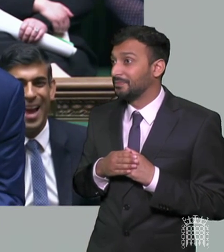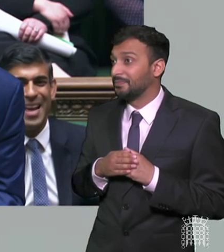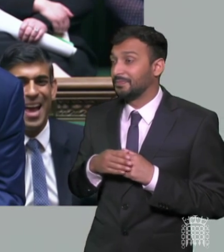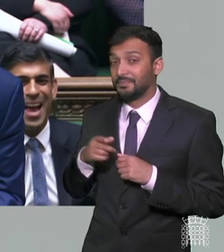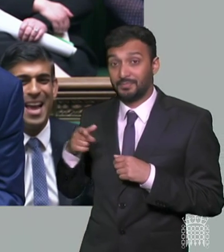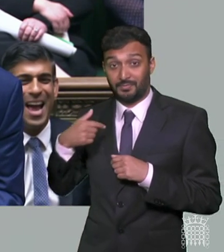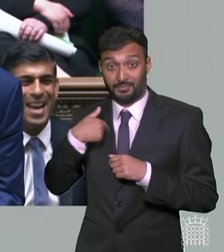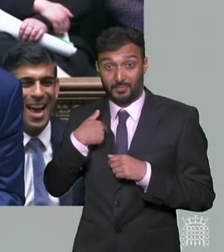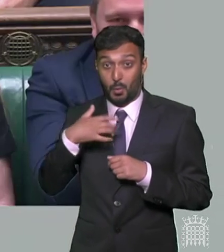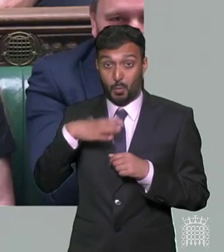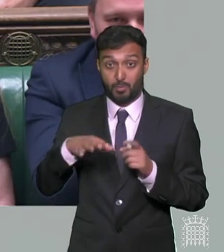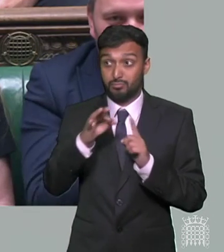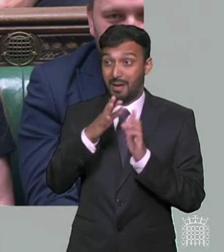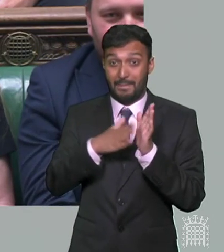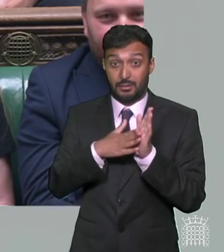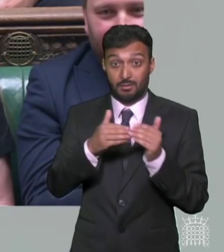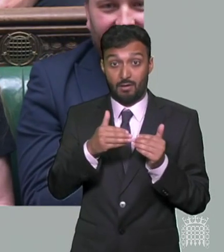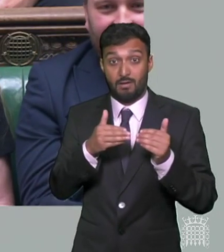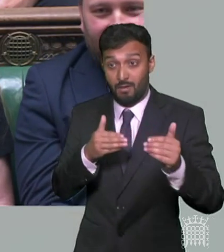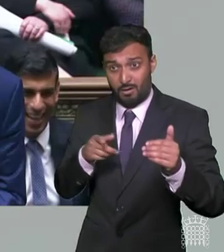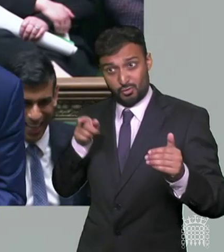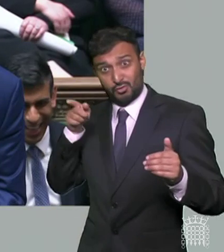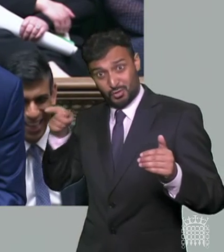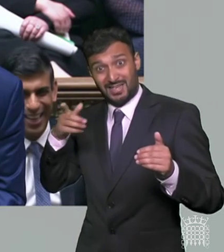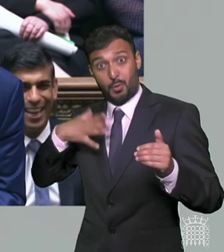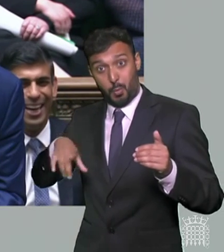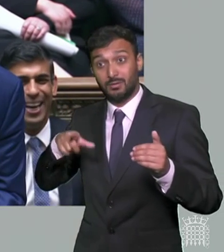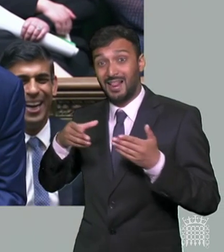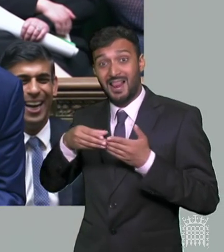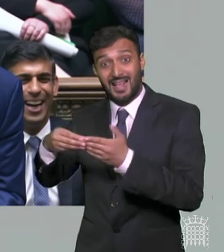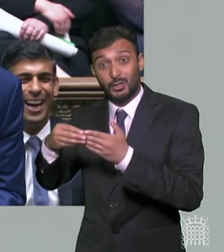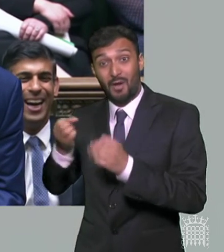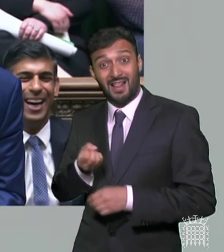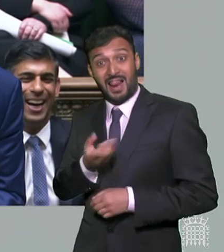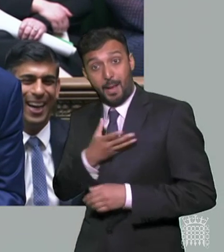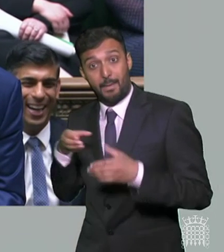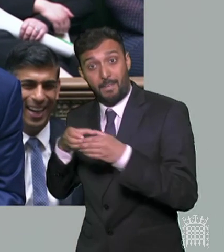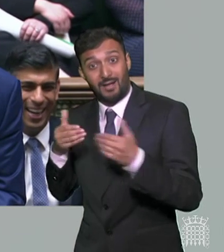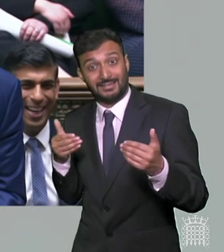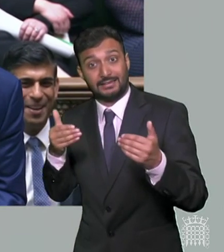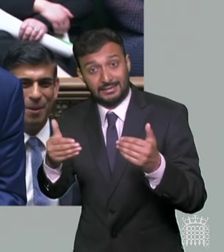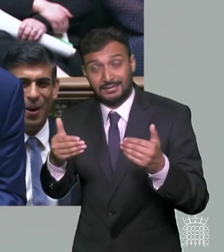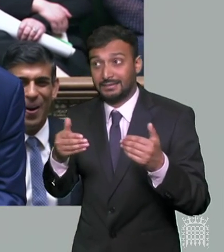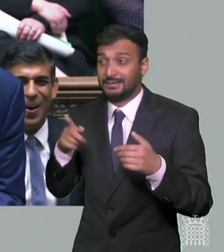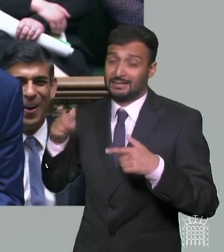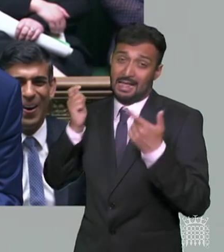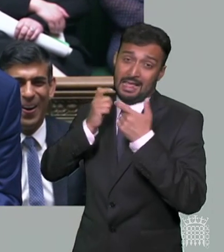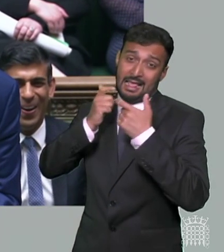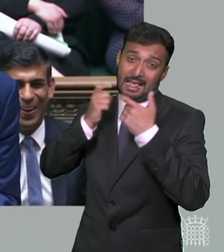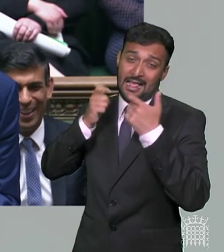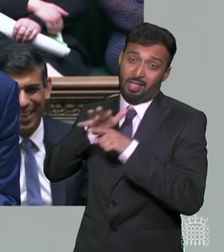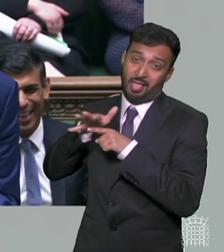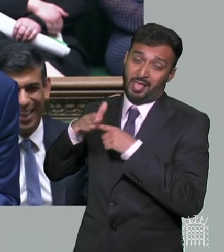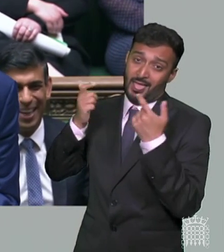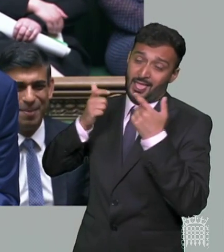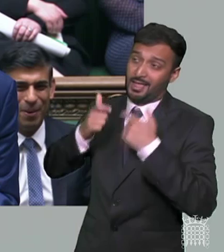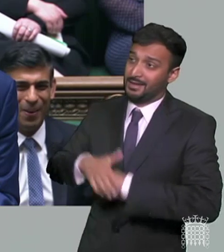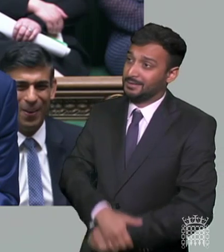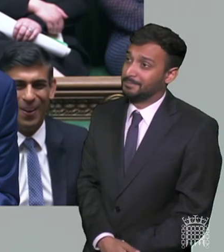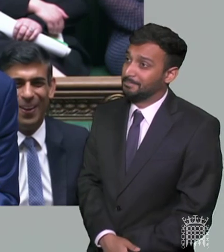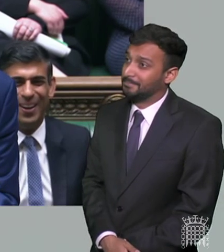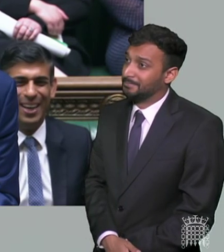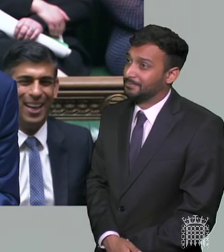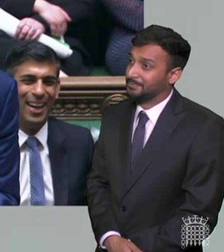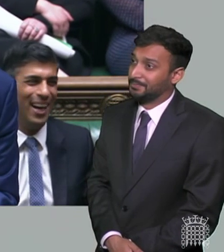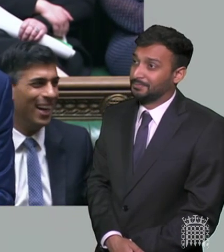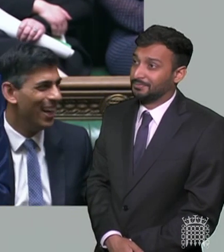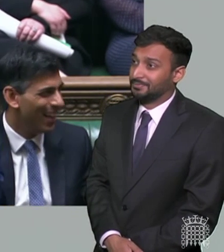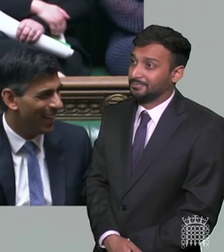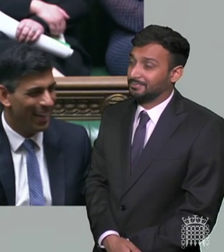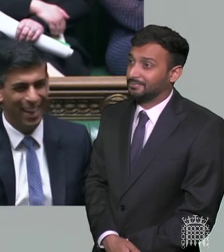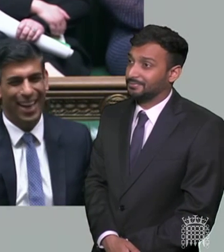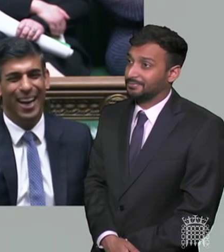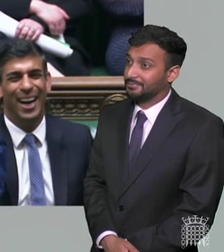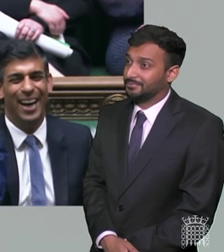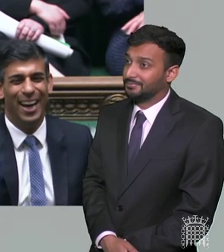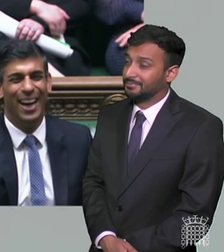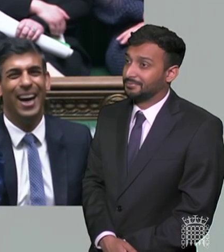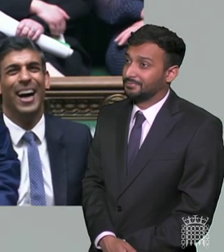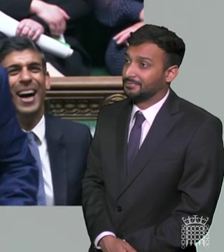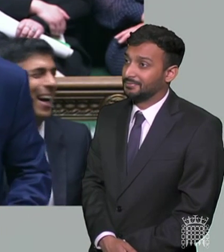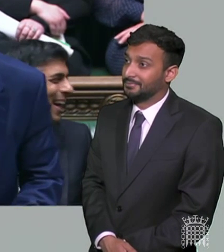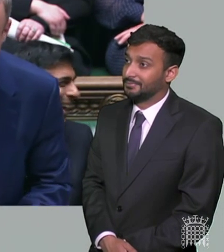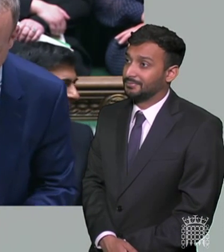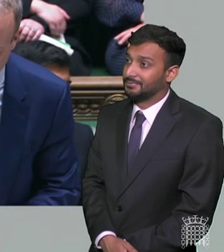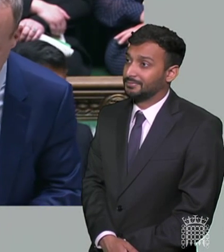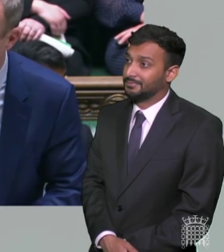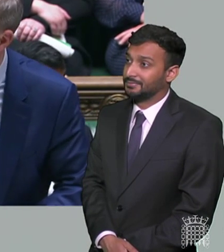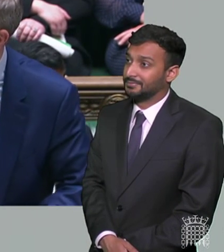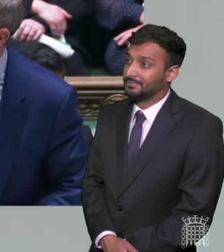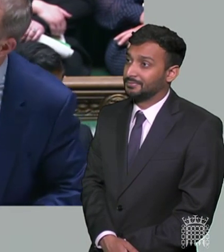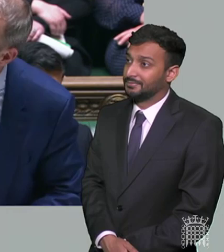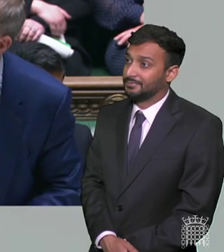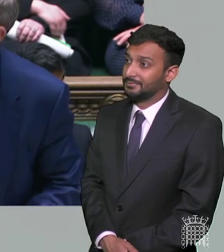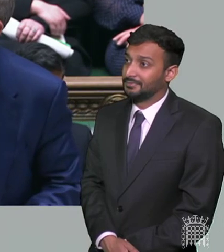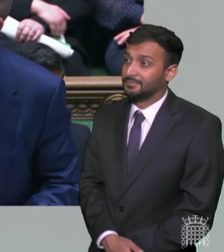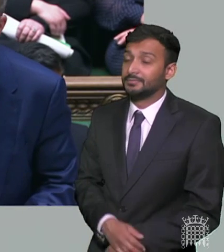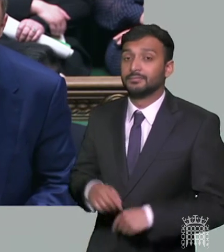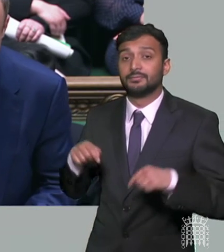We have a working majority of 75.